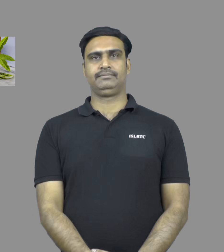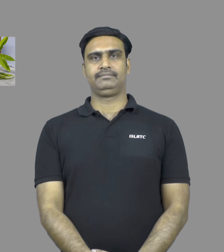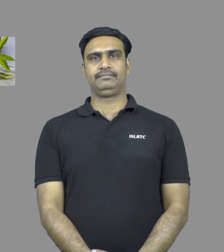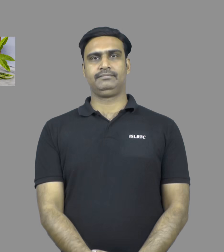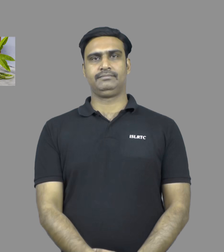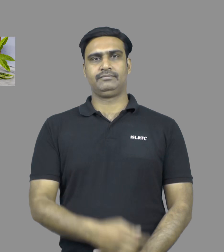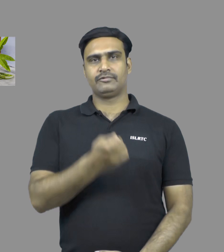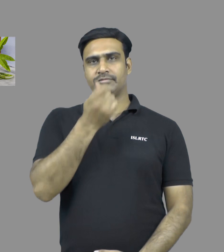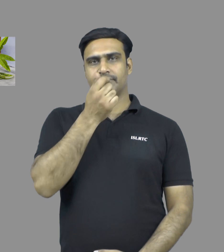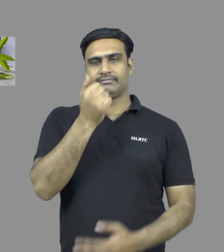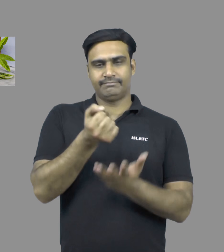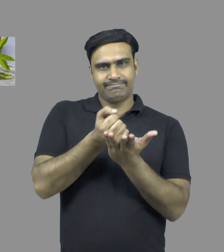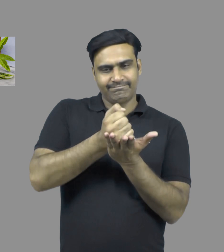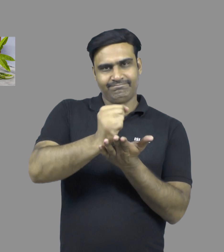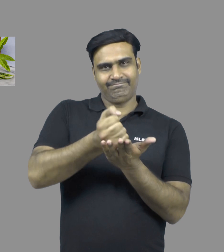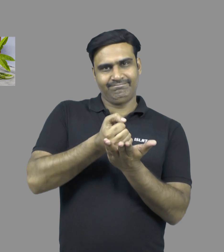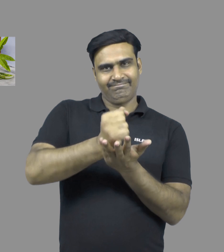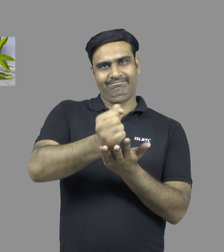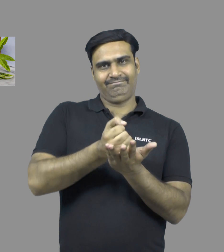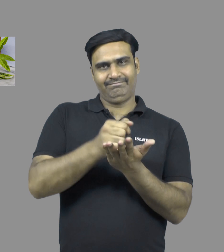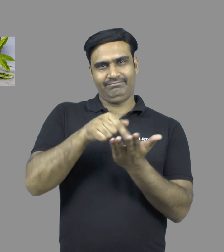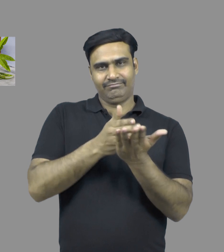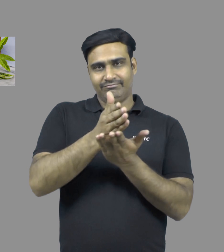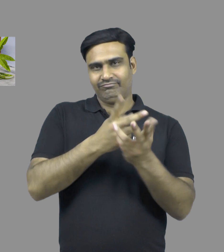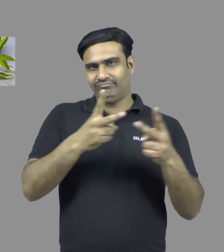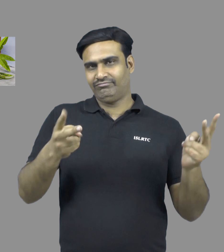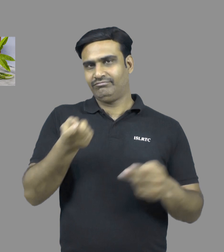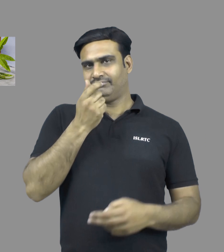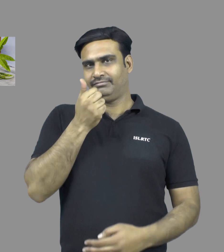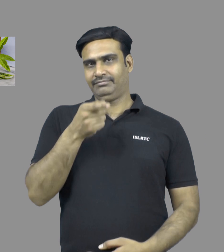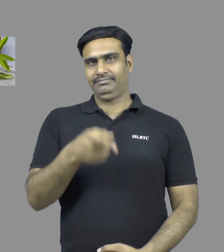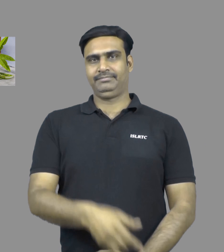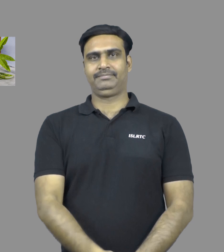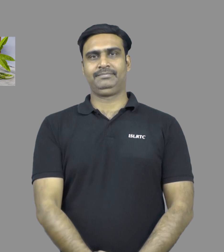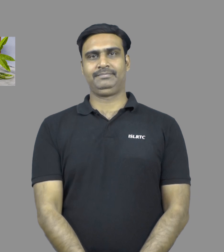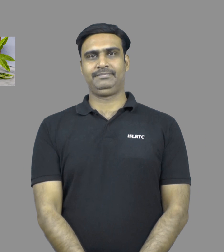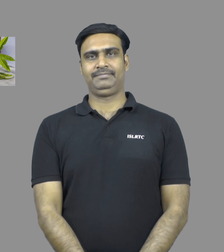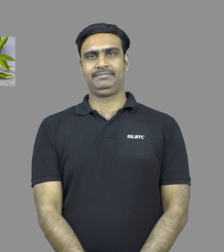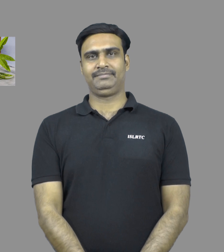Homeopathy